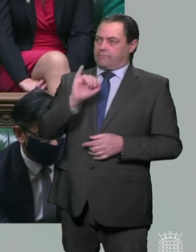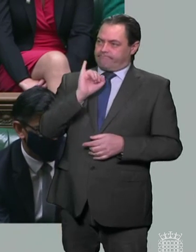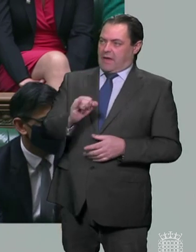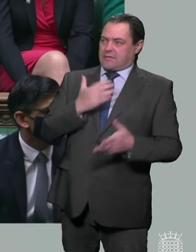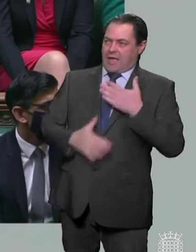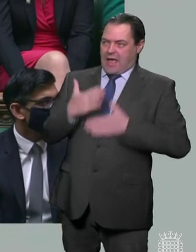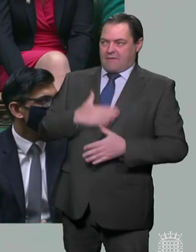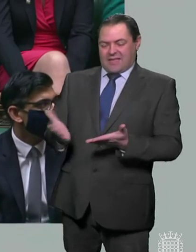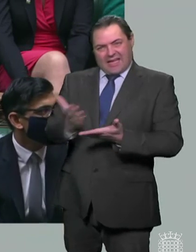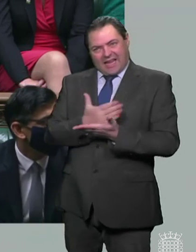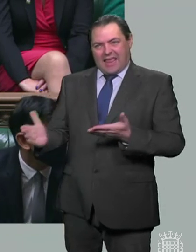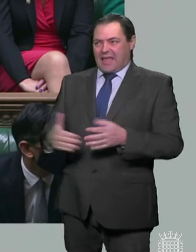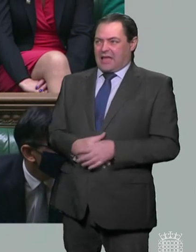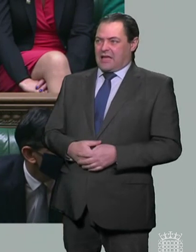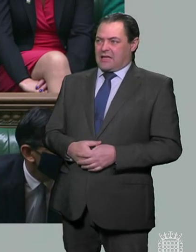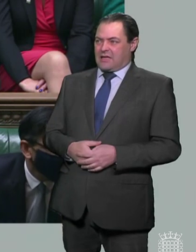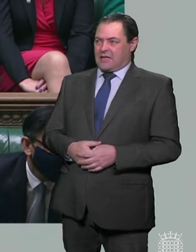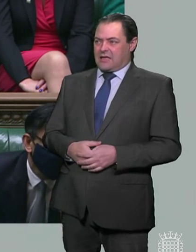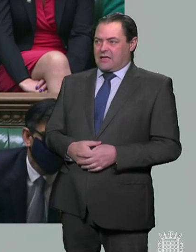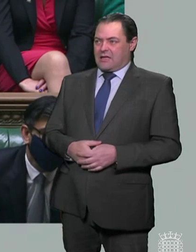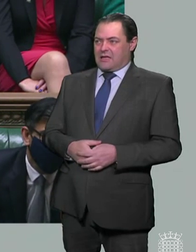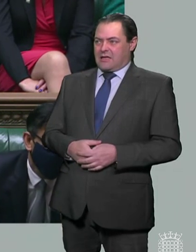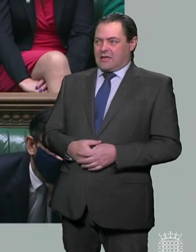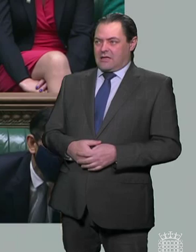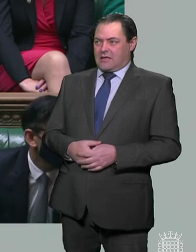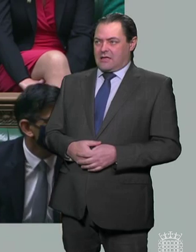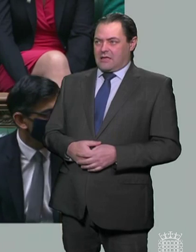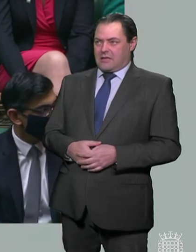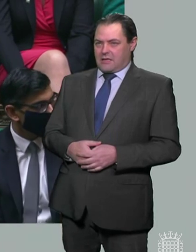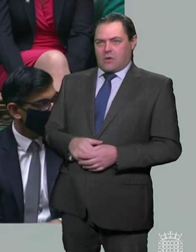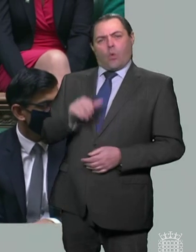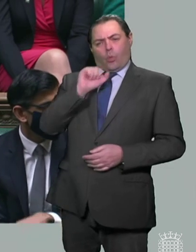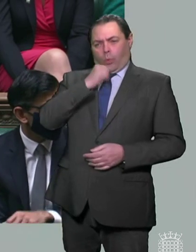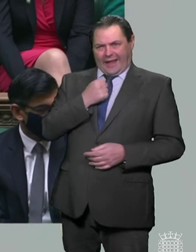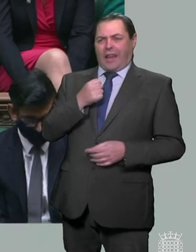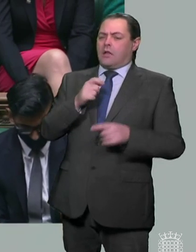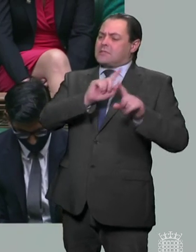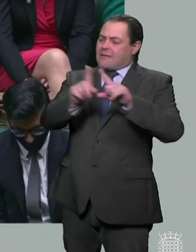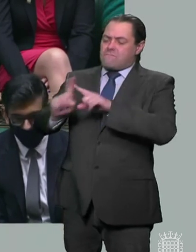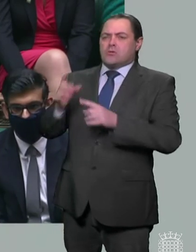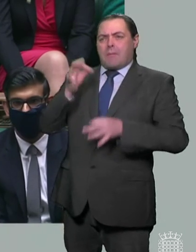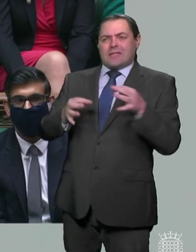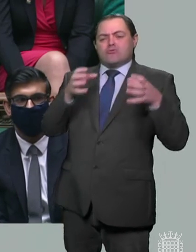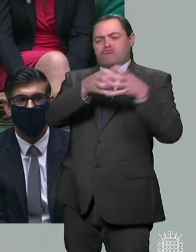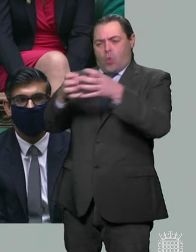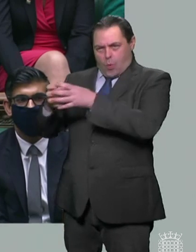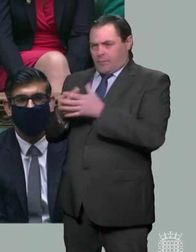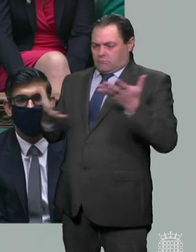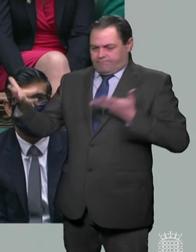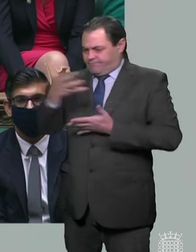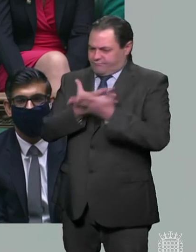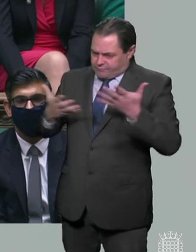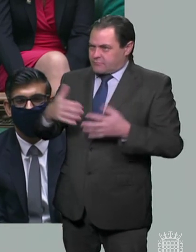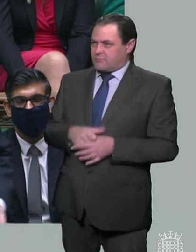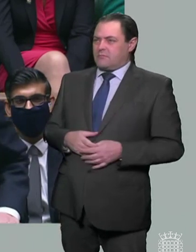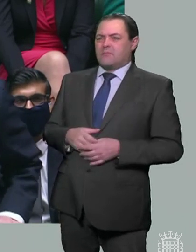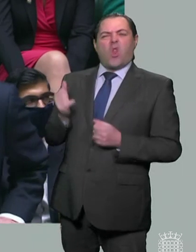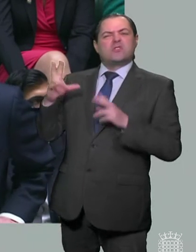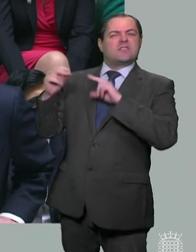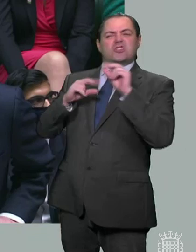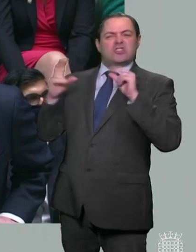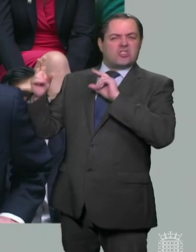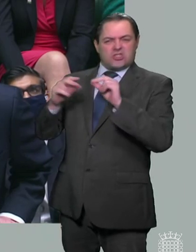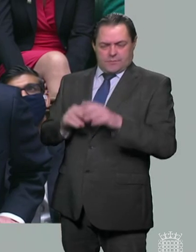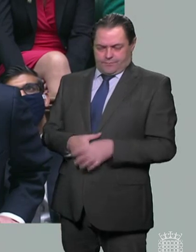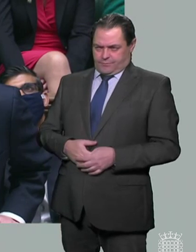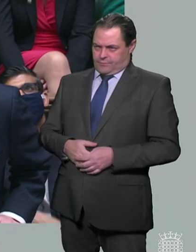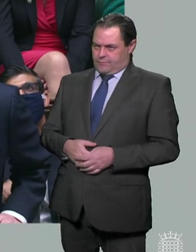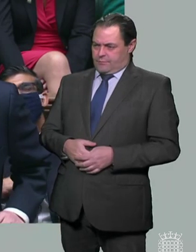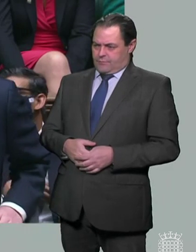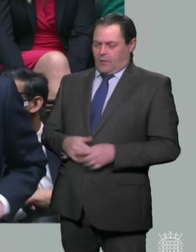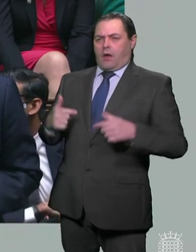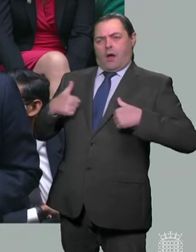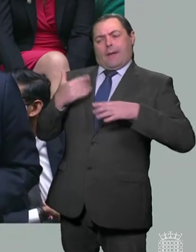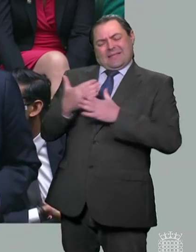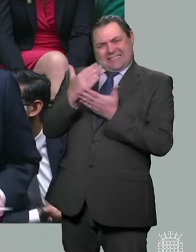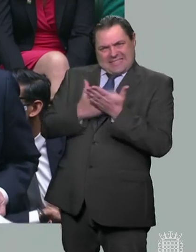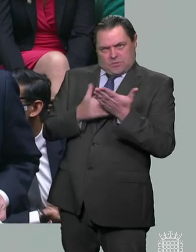His own “Mishconduct” is absolutely clear. Meantime, we will get on, on a cross-party basis—we will get on, on a cross-party basis —with taking forward the business that I have outlined.